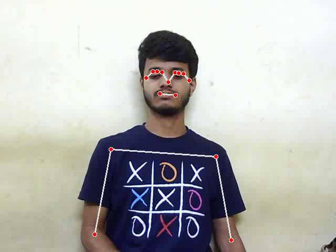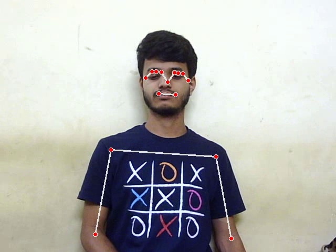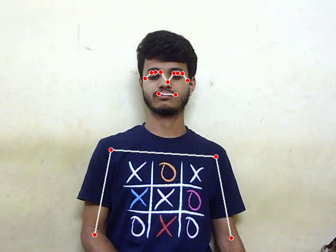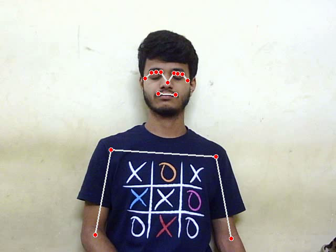your